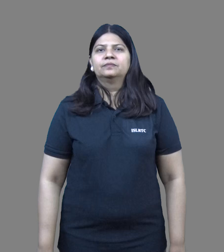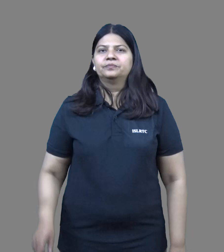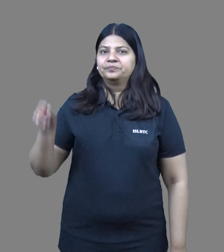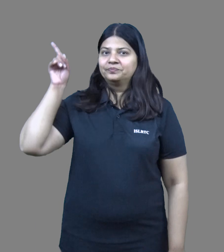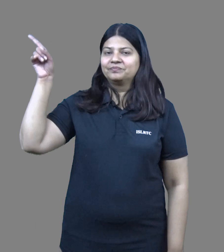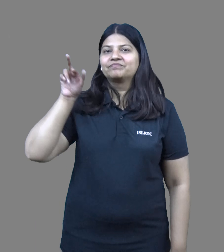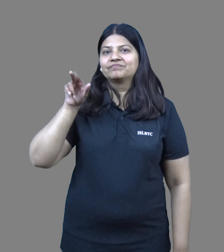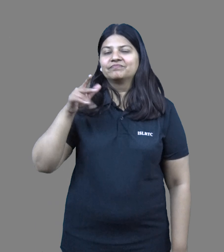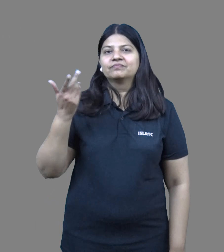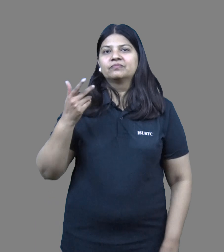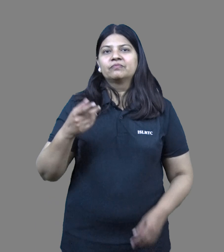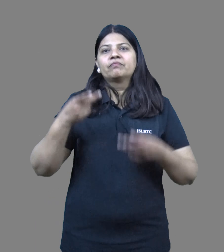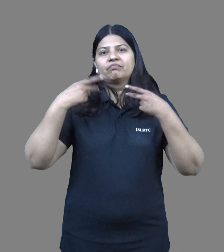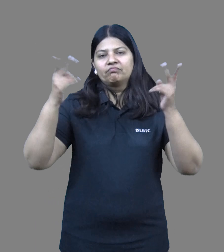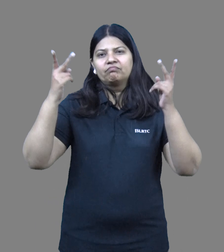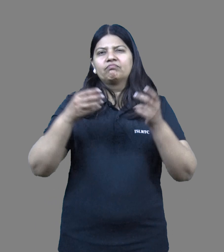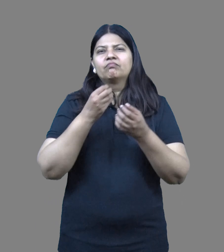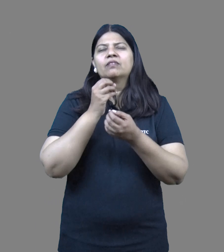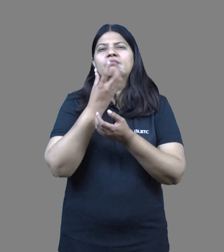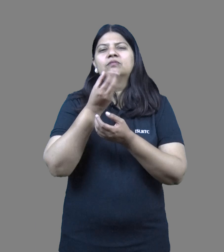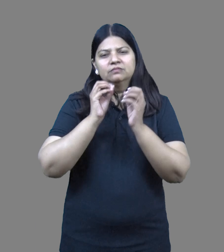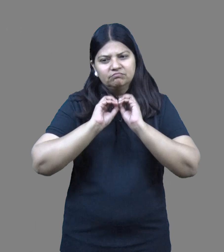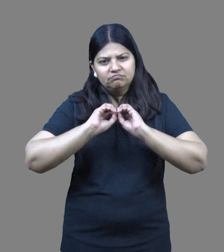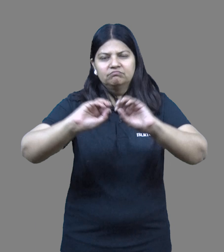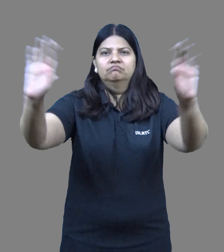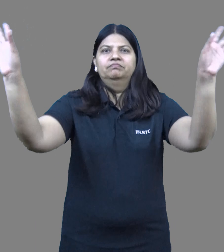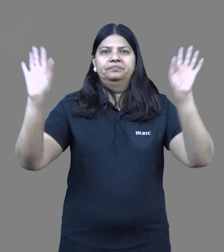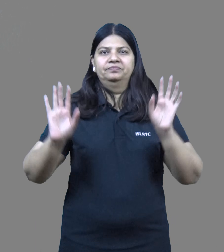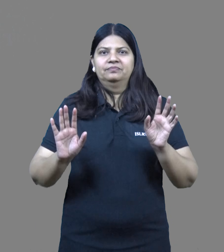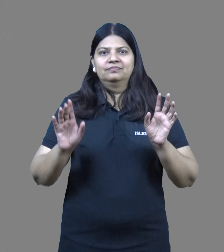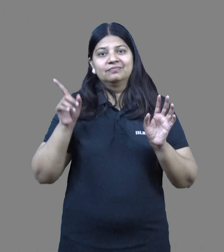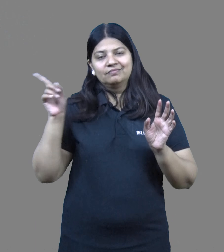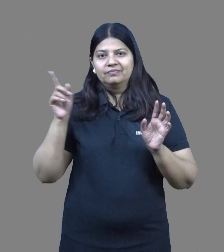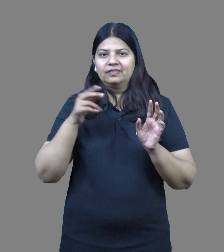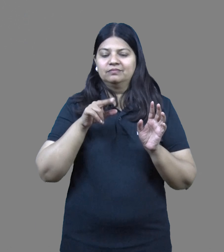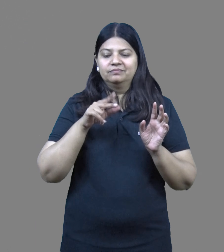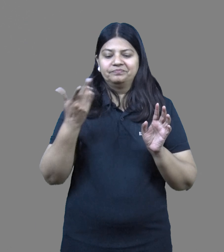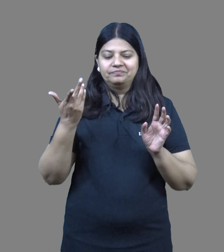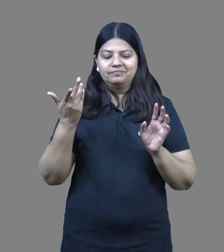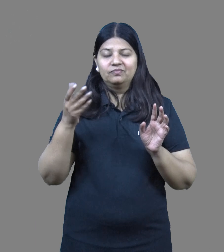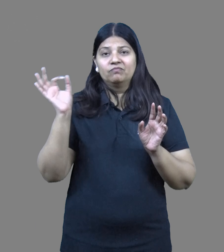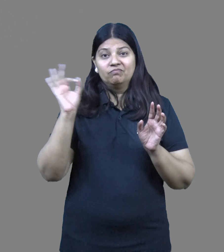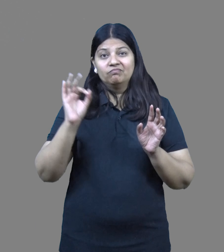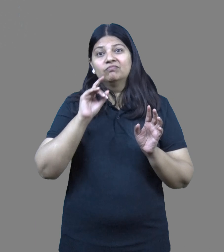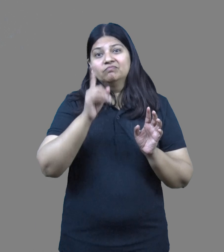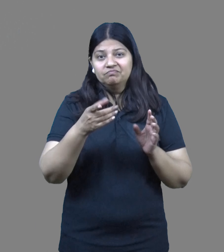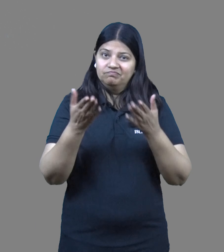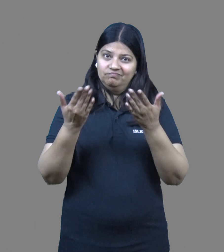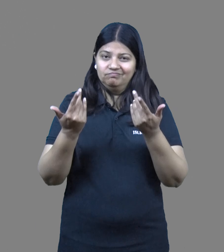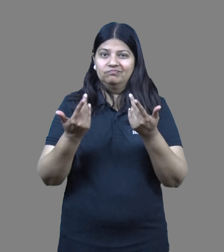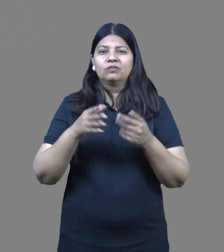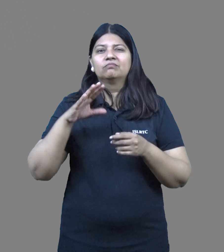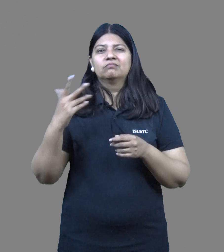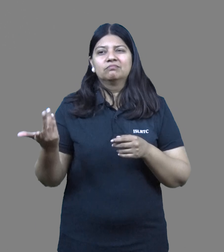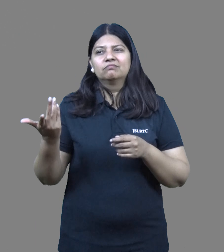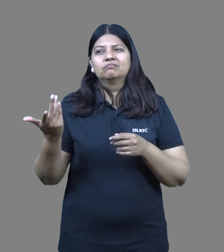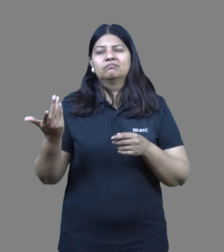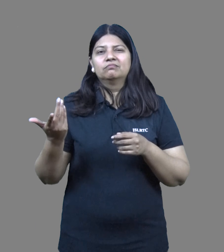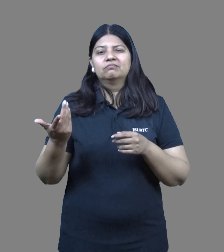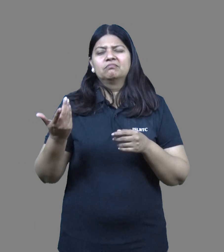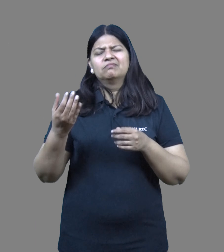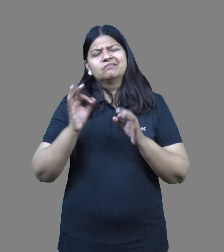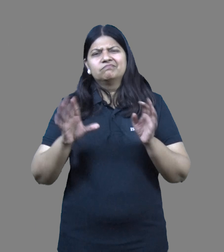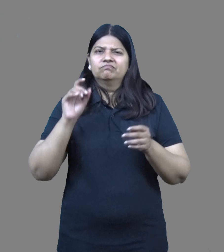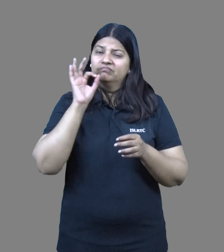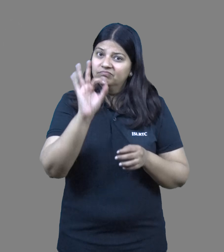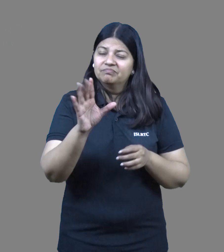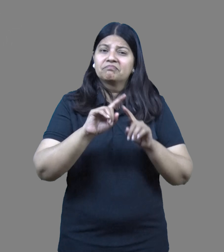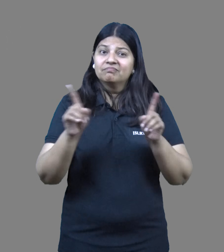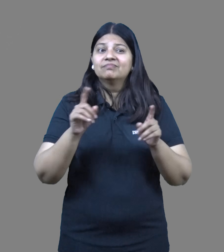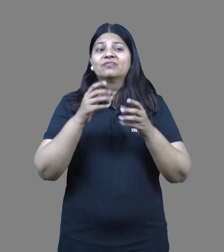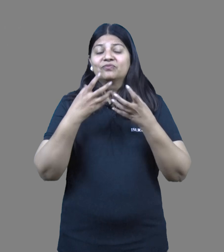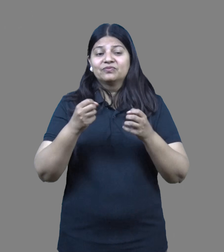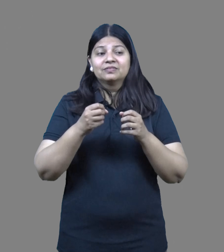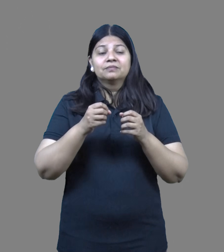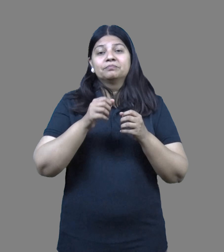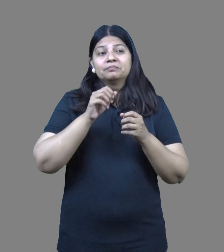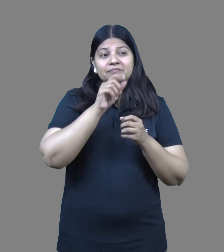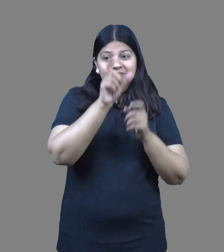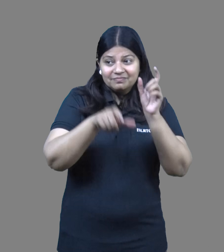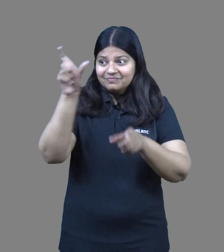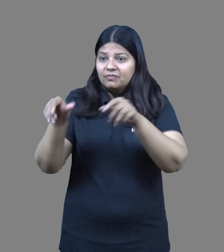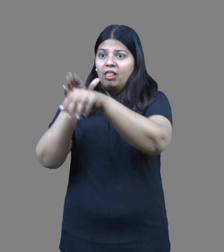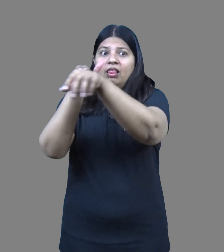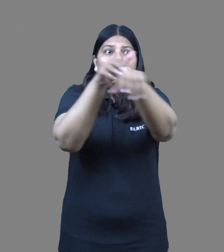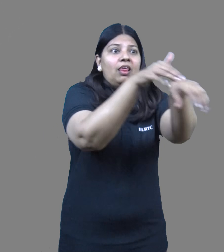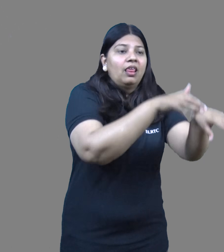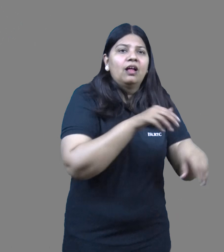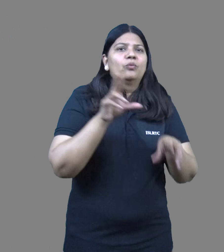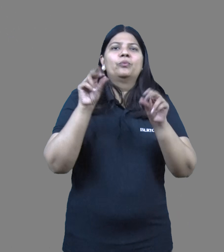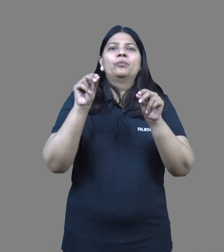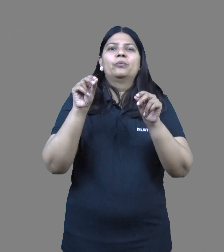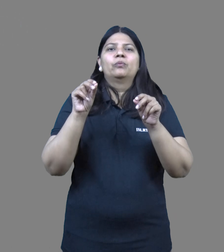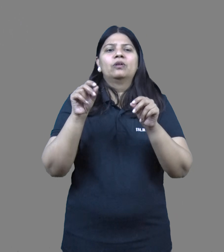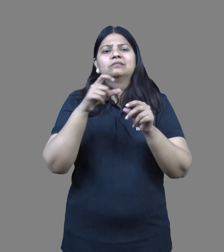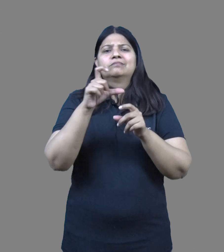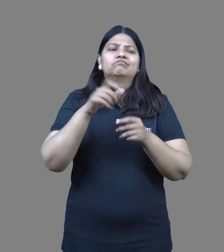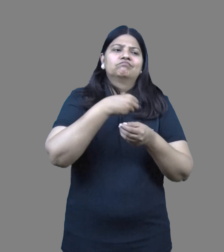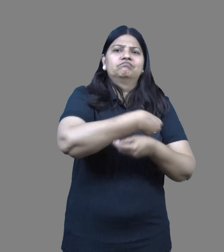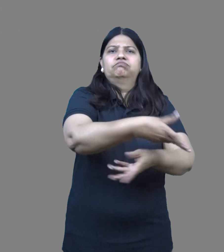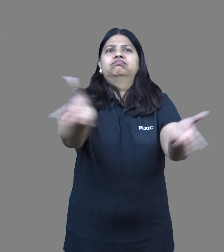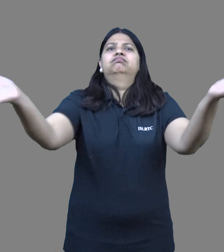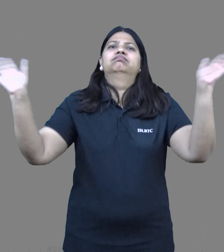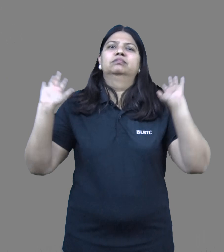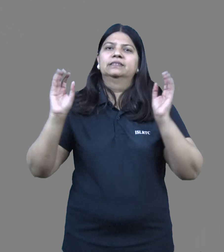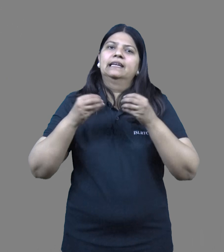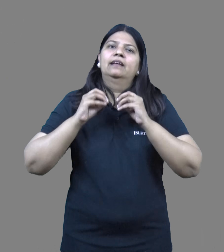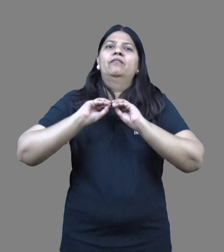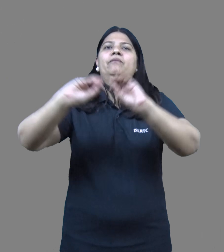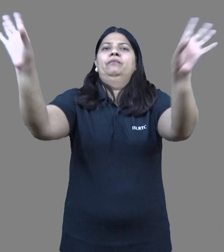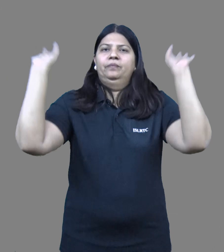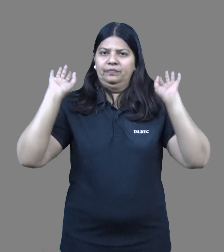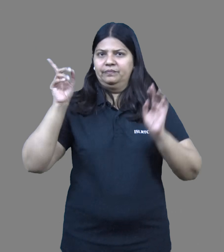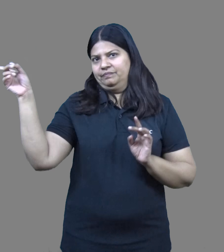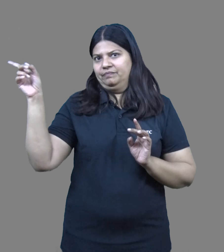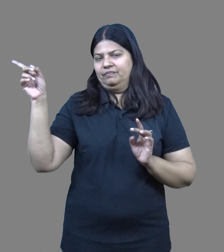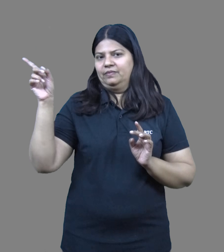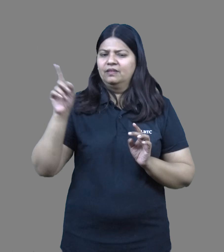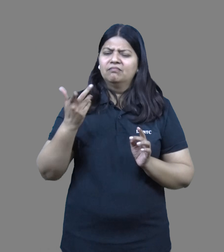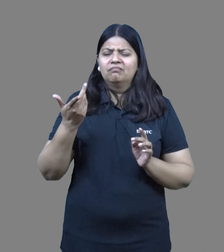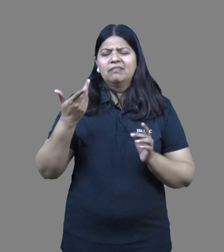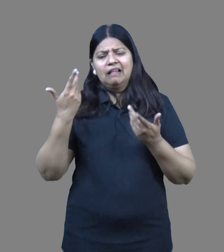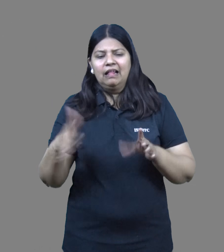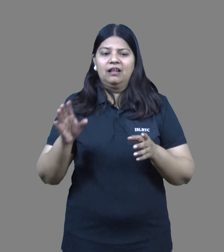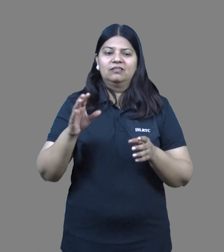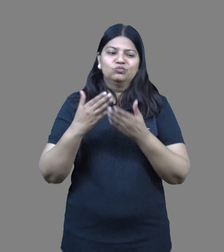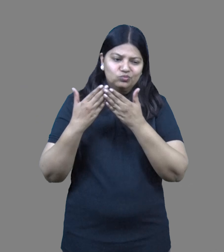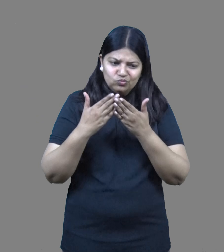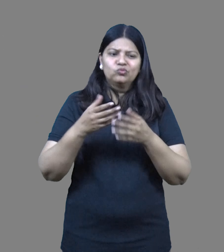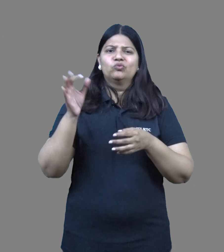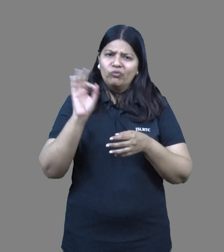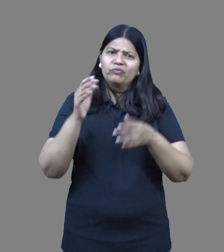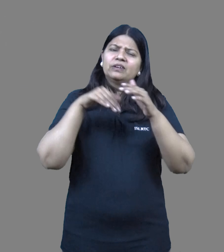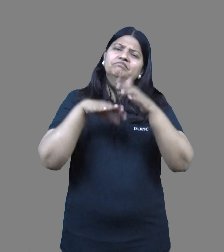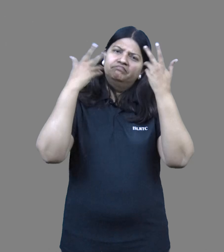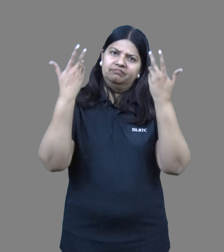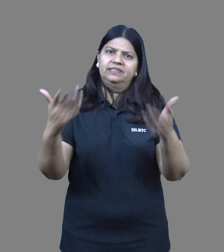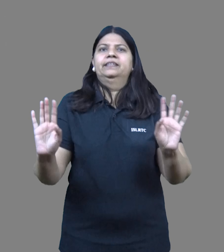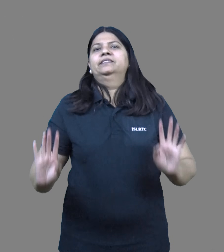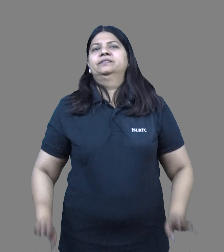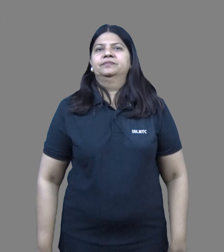Circular